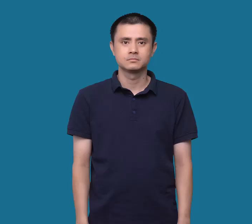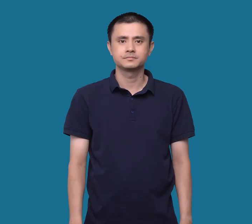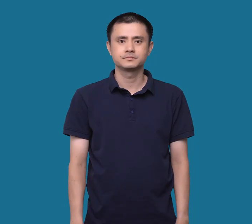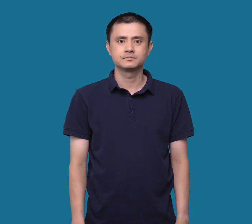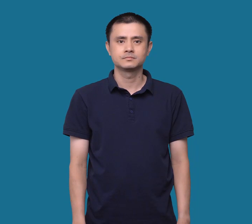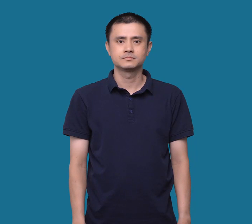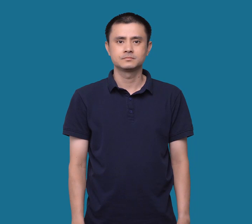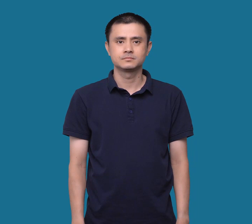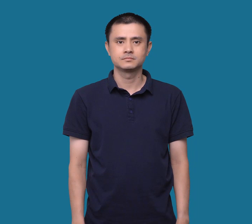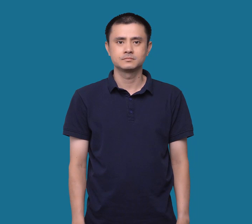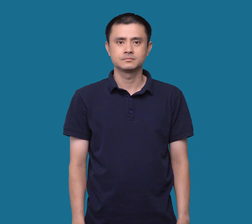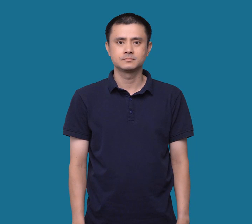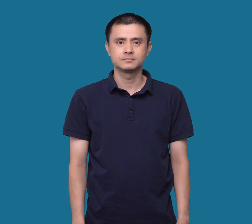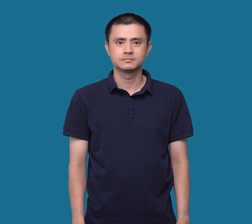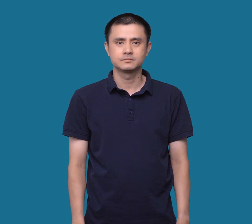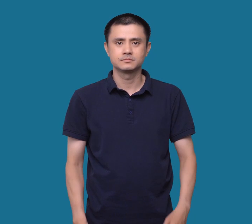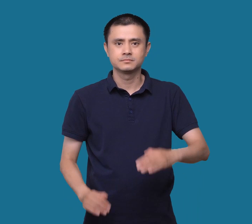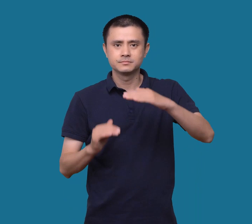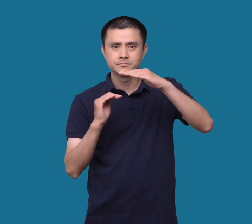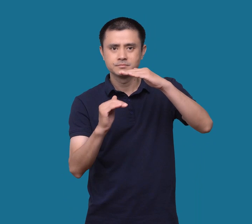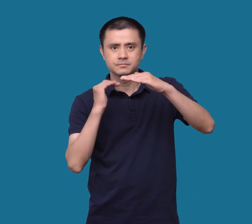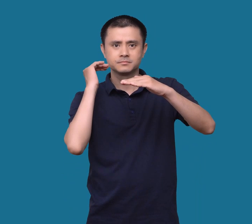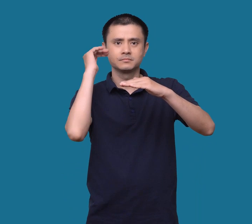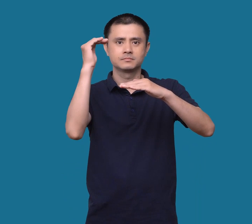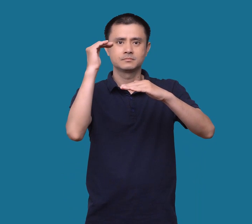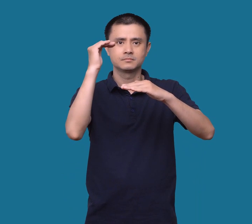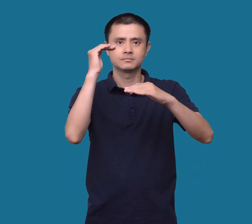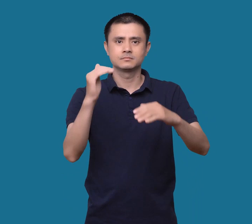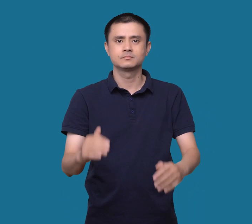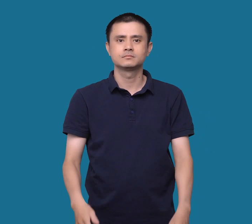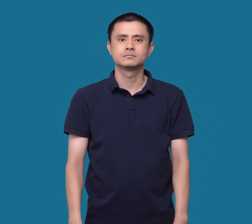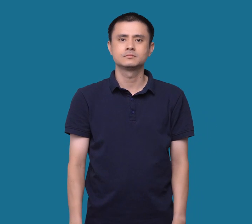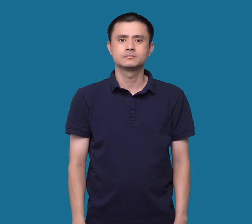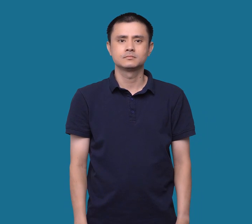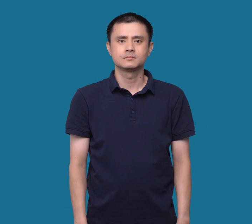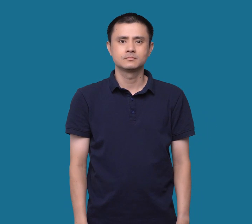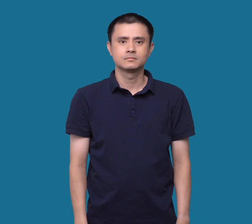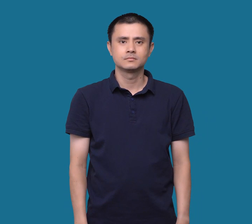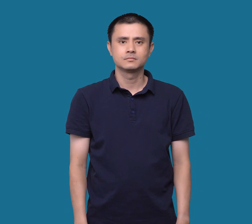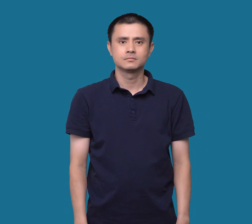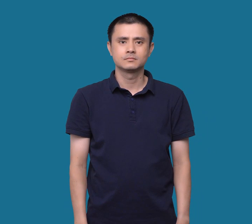trở thành